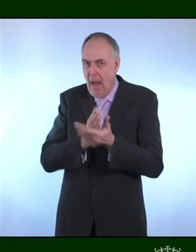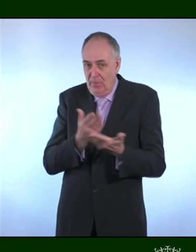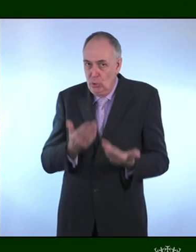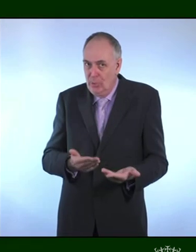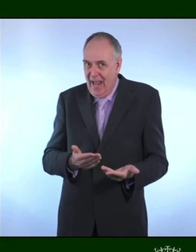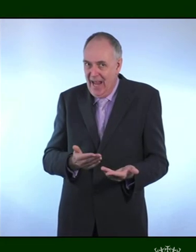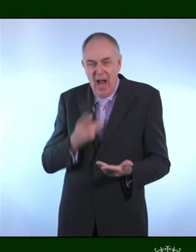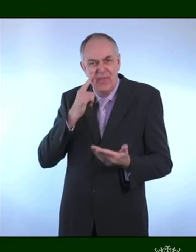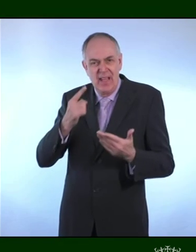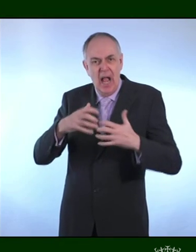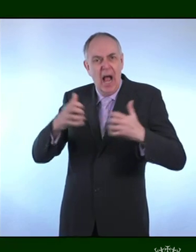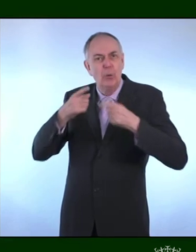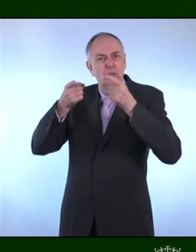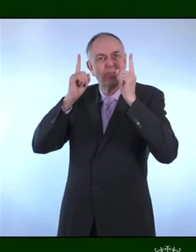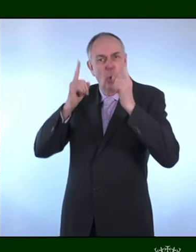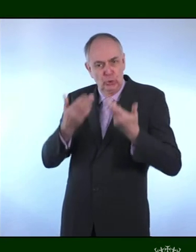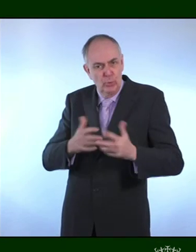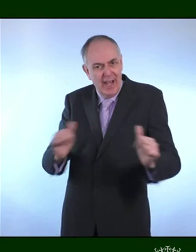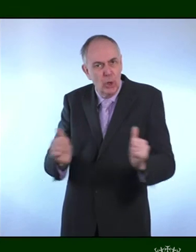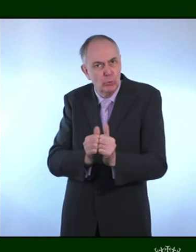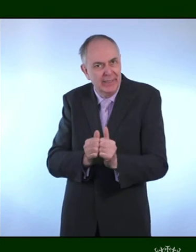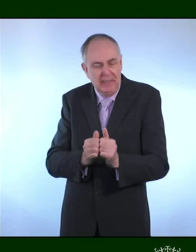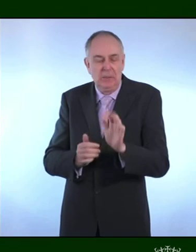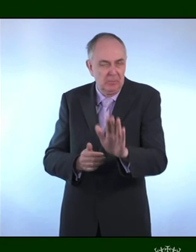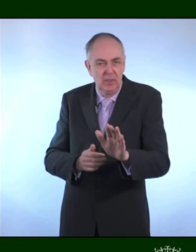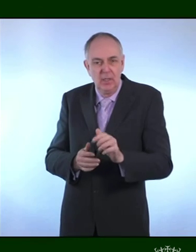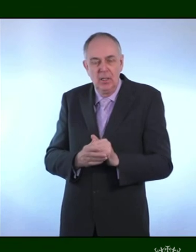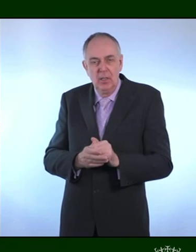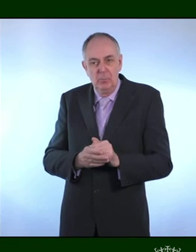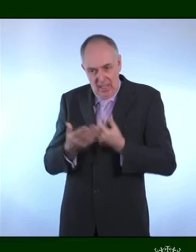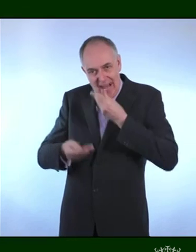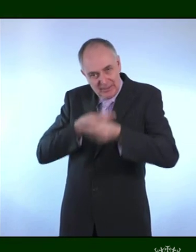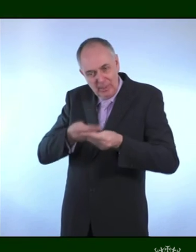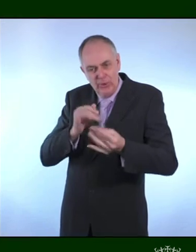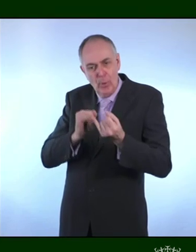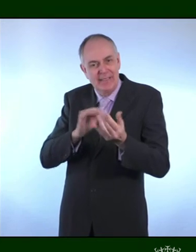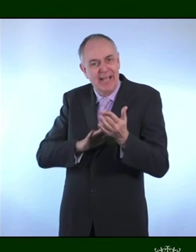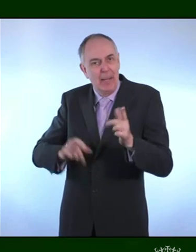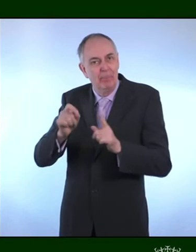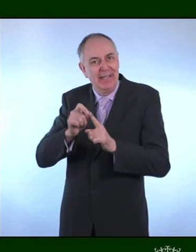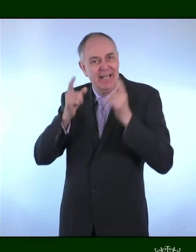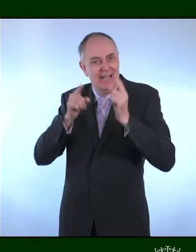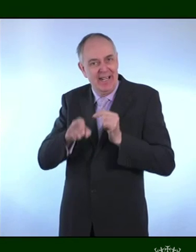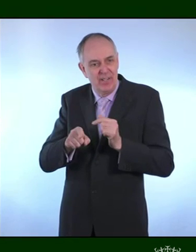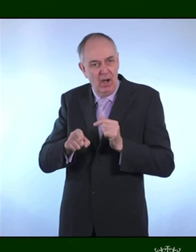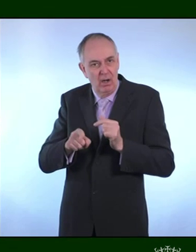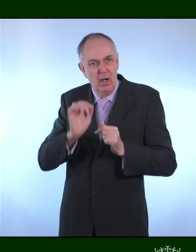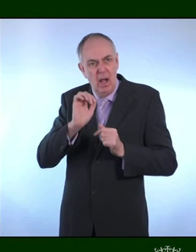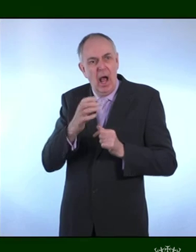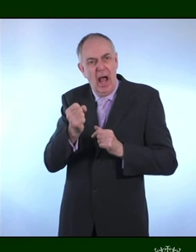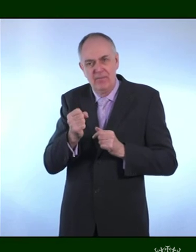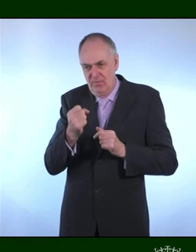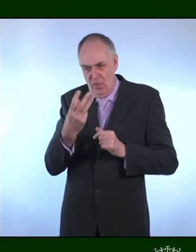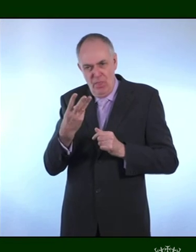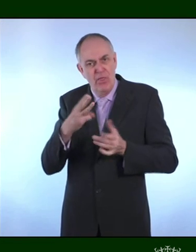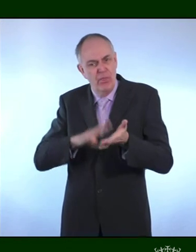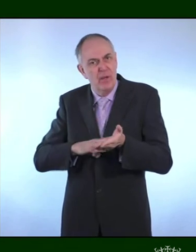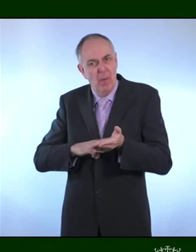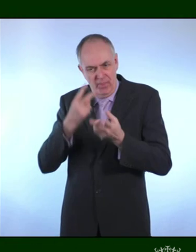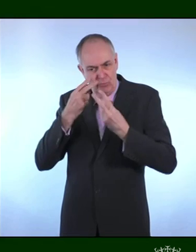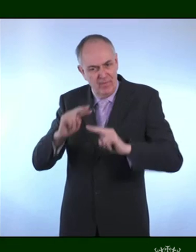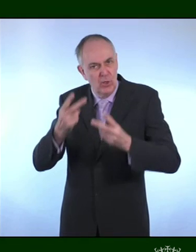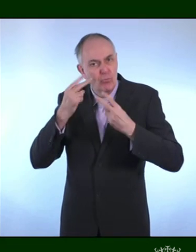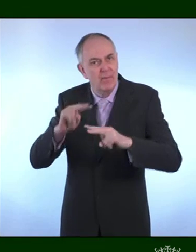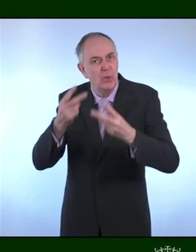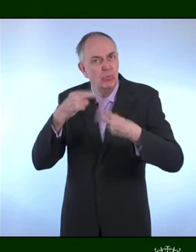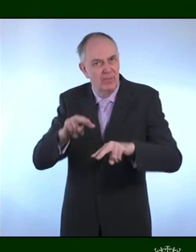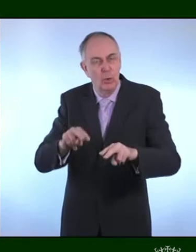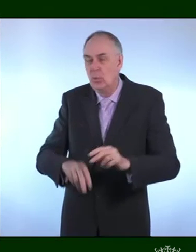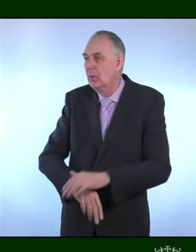As I said in answer to the leader of the SNP, we will keep the three-month period—it is three months, not two and a half months—under review.